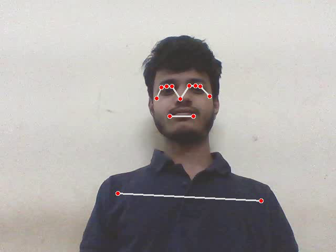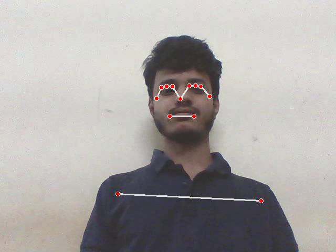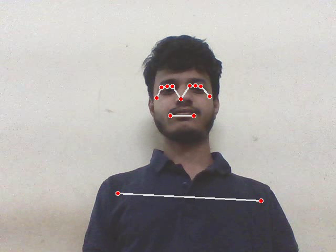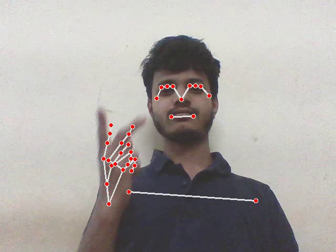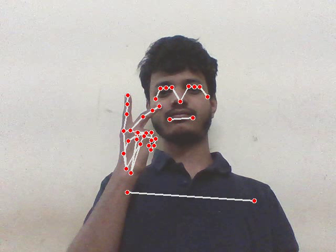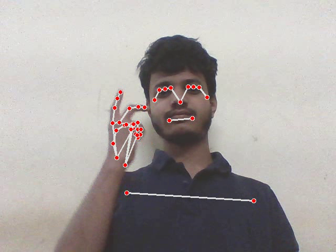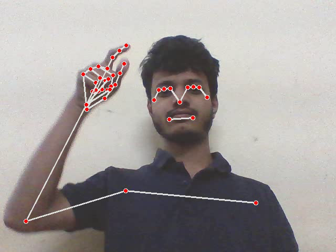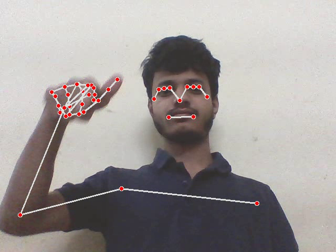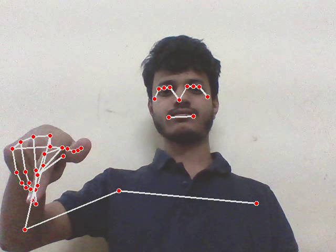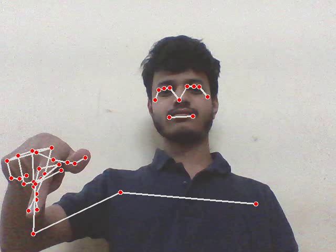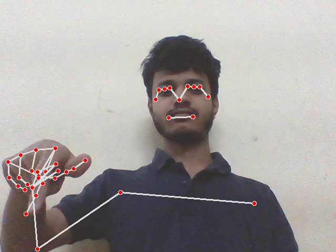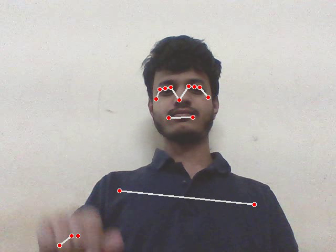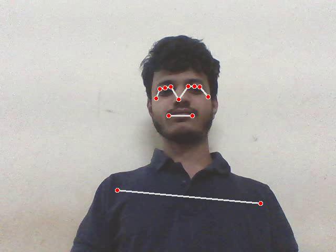see you later